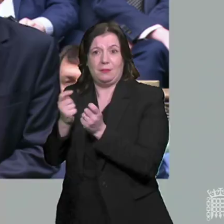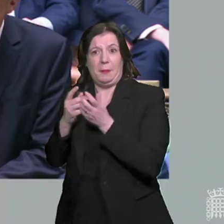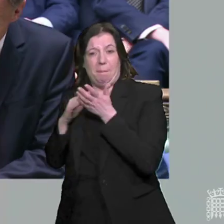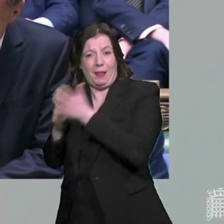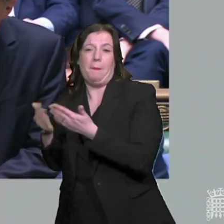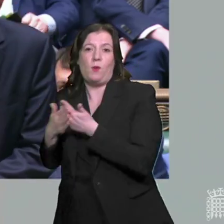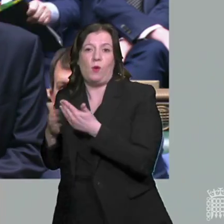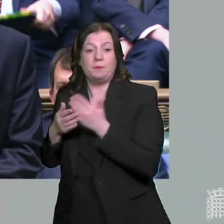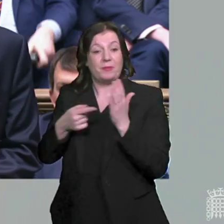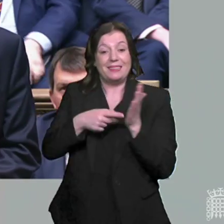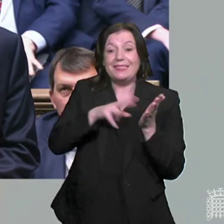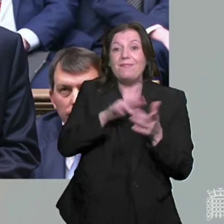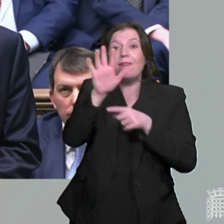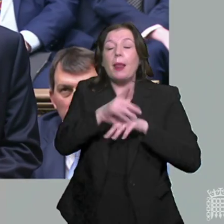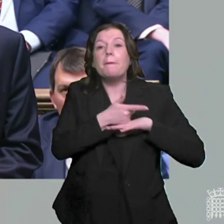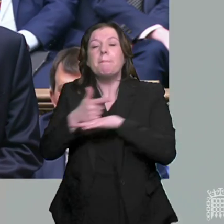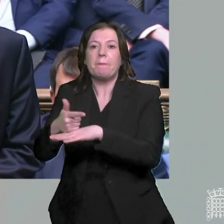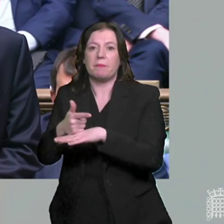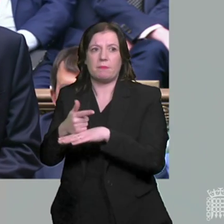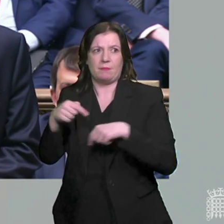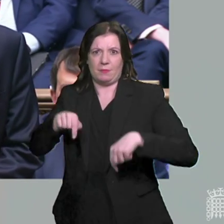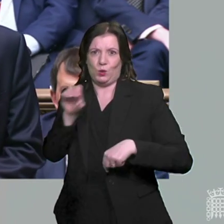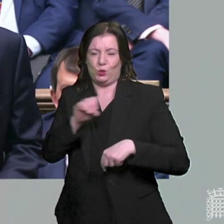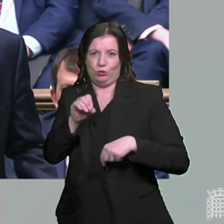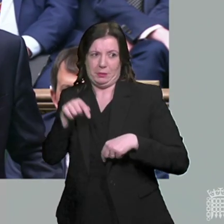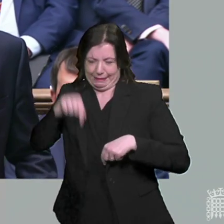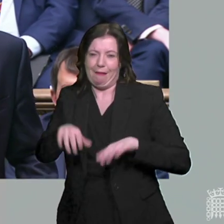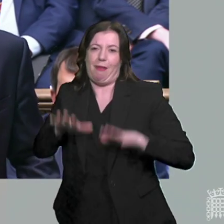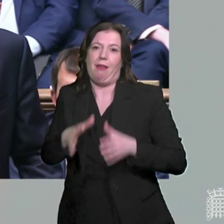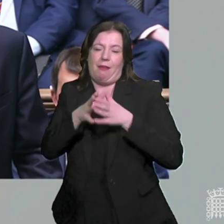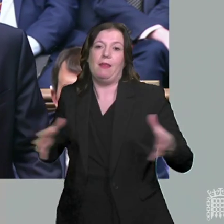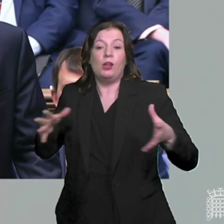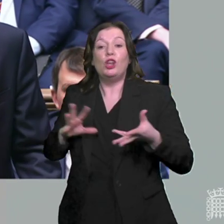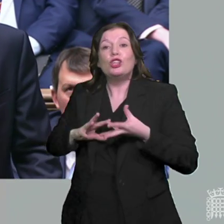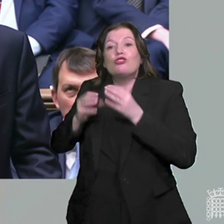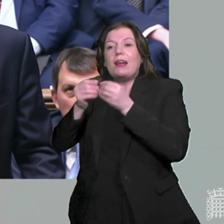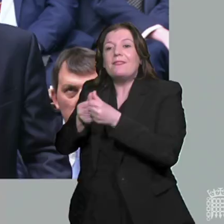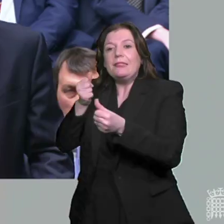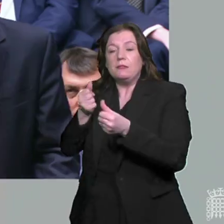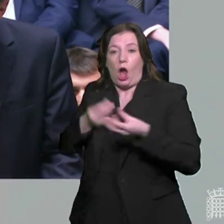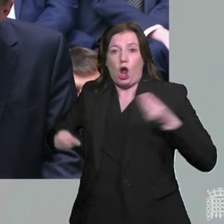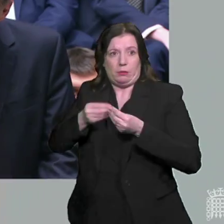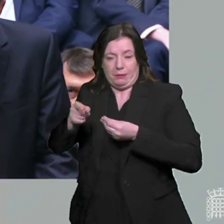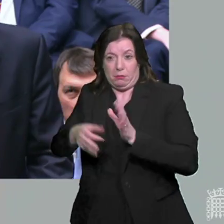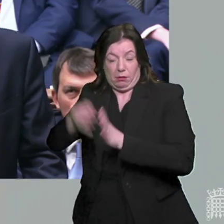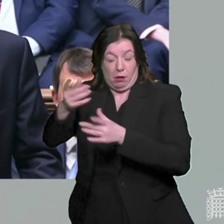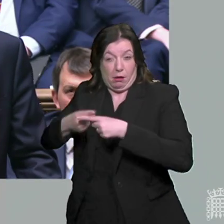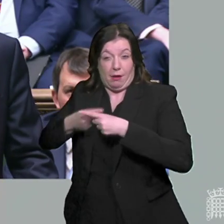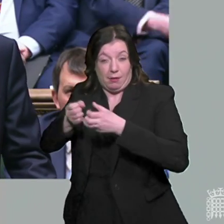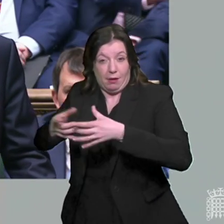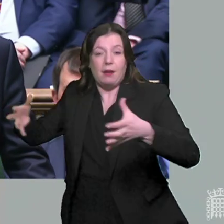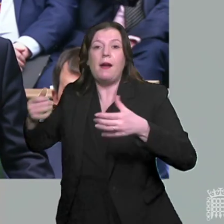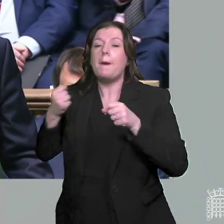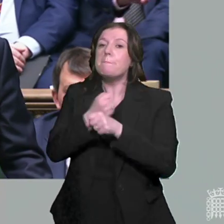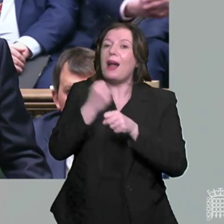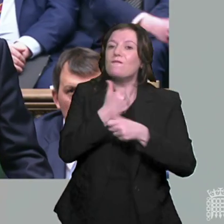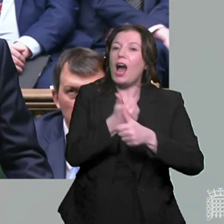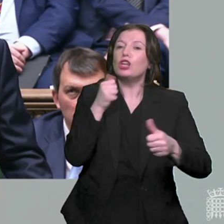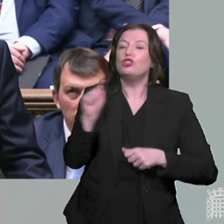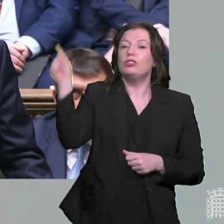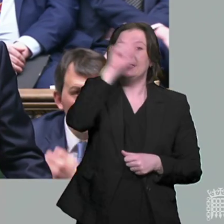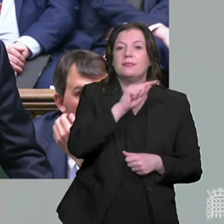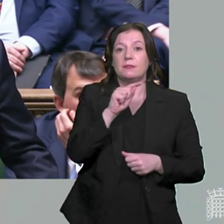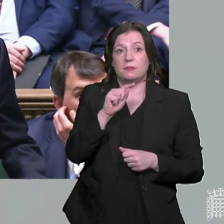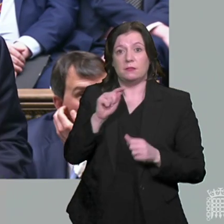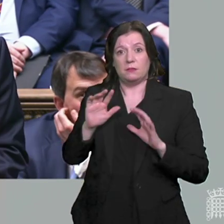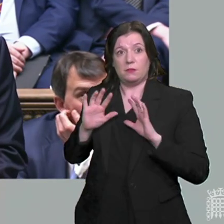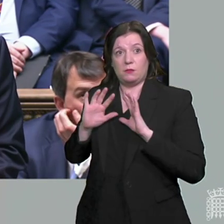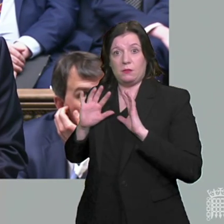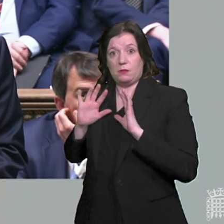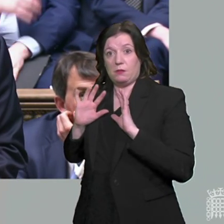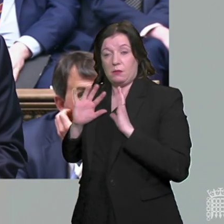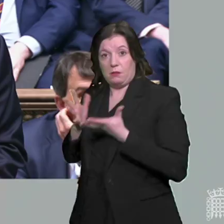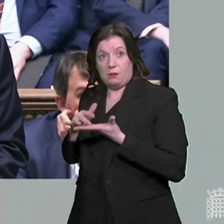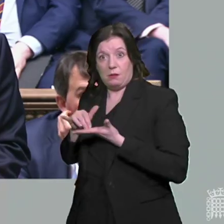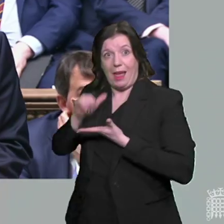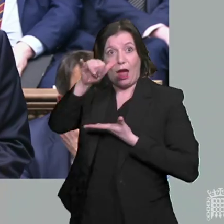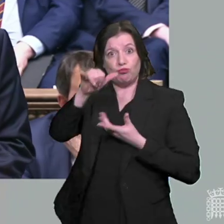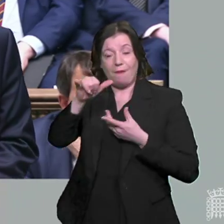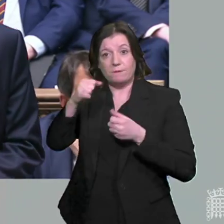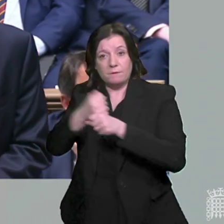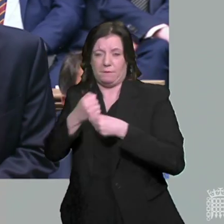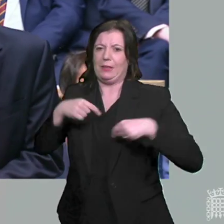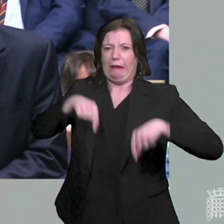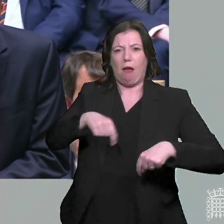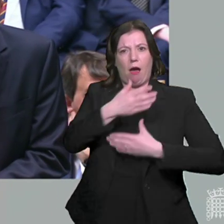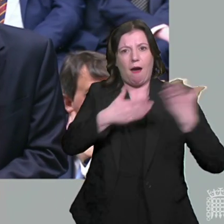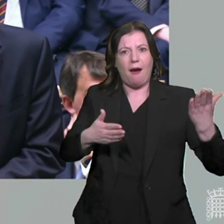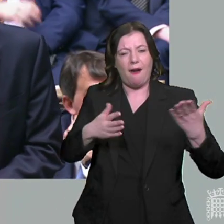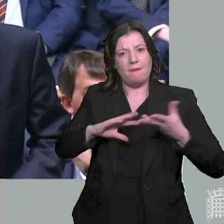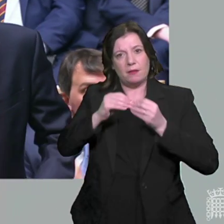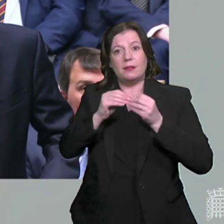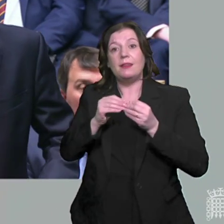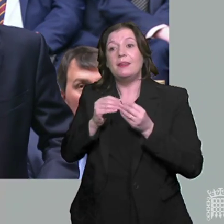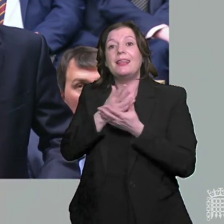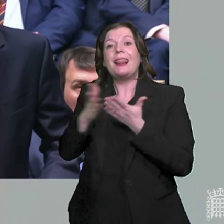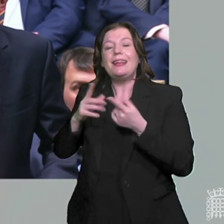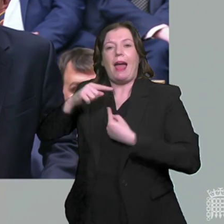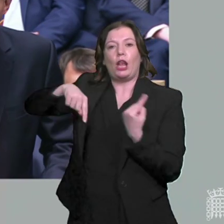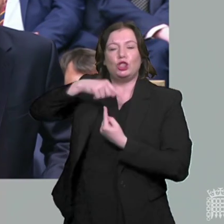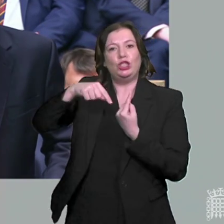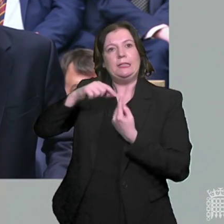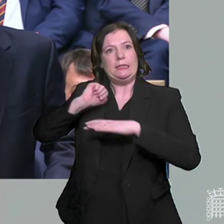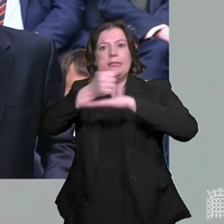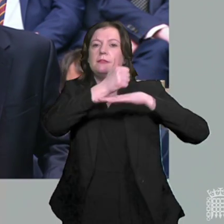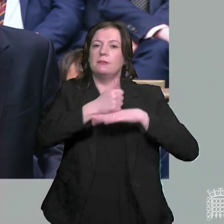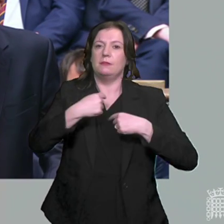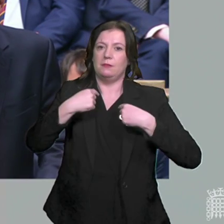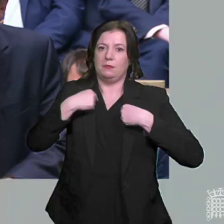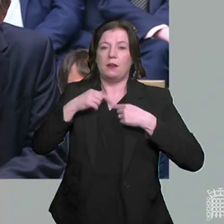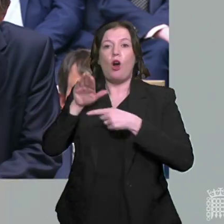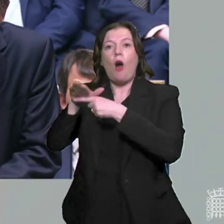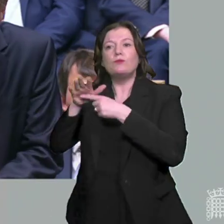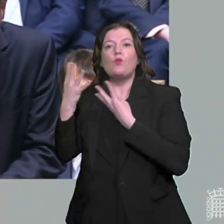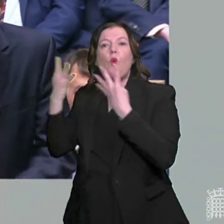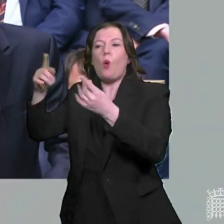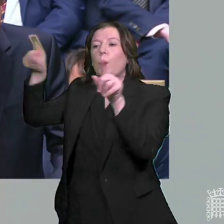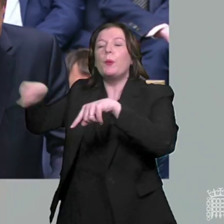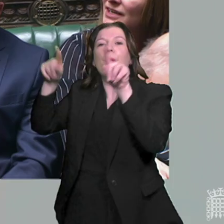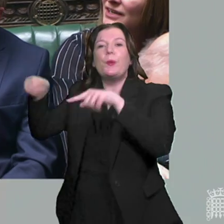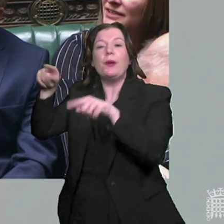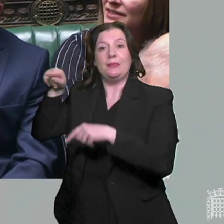Our film and TV industry has become Europe’s largest, with our creative industries growing at twice the rate of the economy; our advanced manufacturing industries produce around half the world’s large civil aircraft wings; and thanks to a clean energy miracle, we have become a world leader in offshore wind.